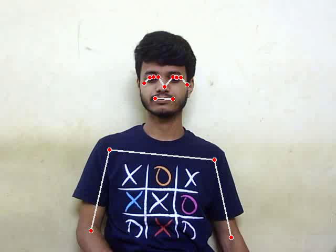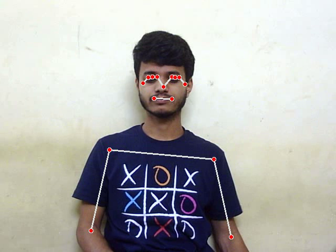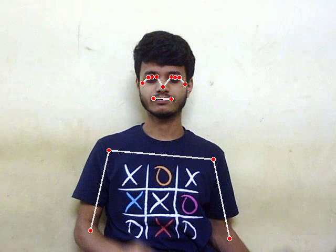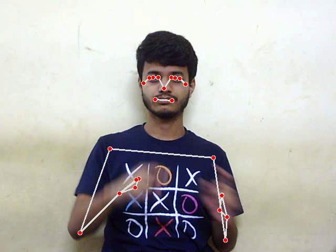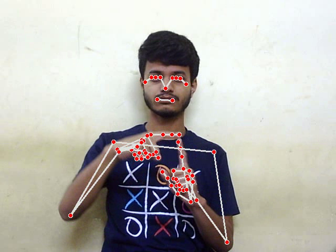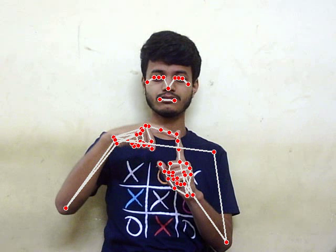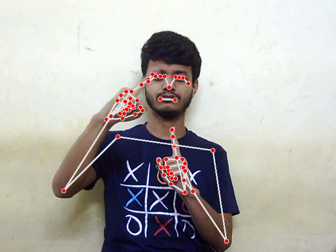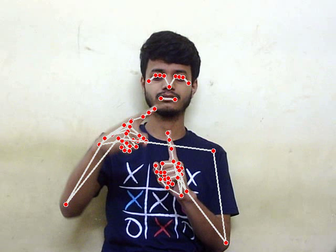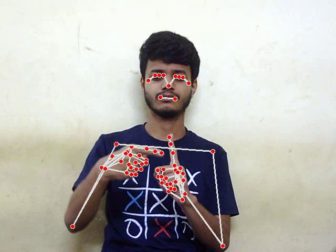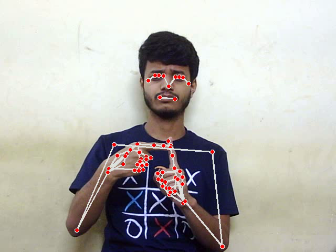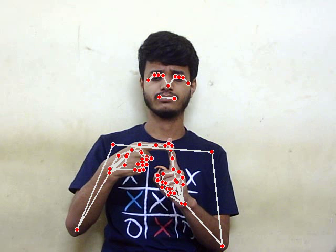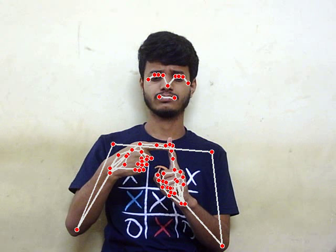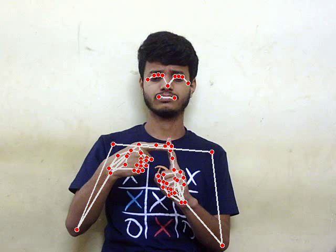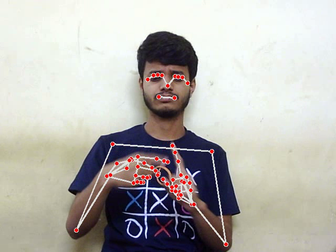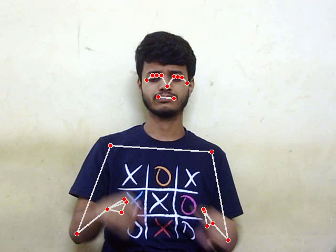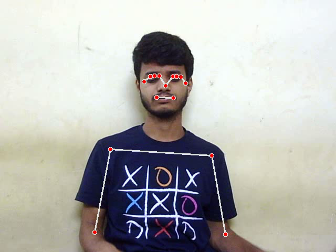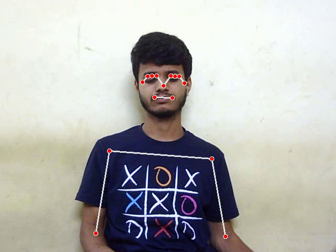when